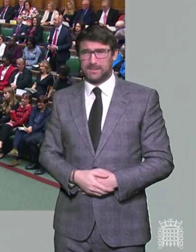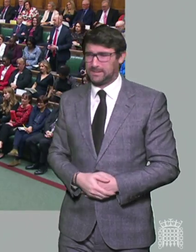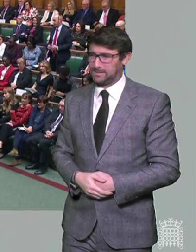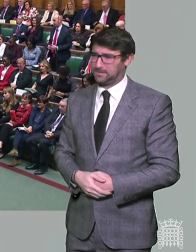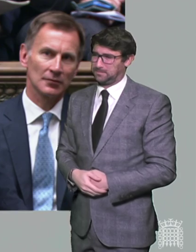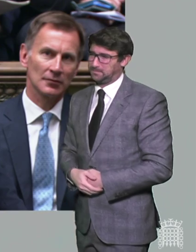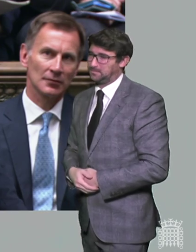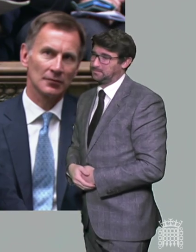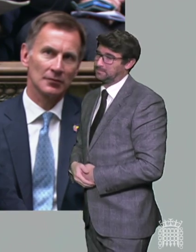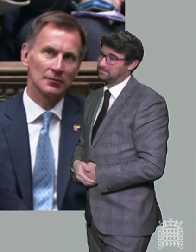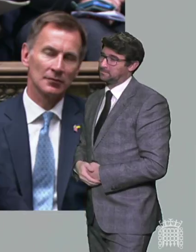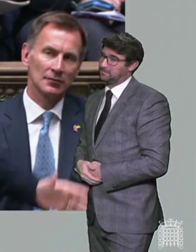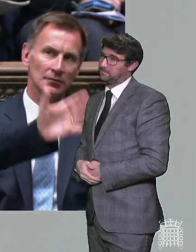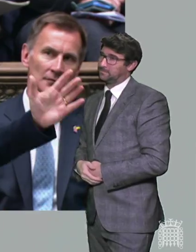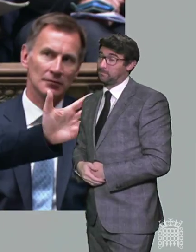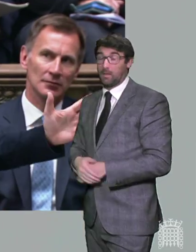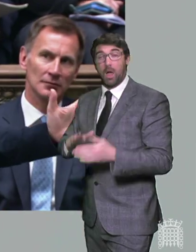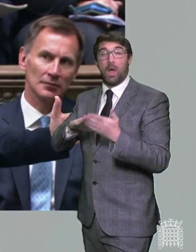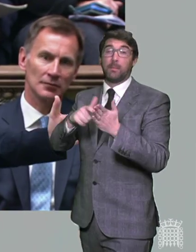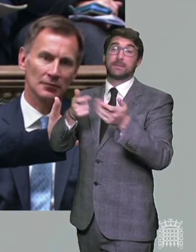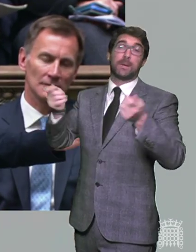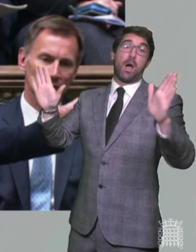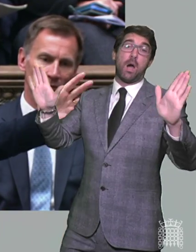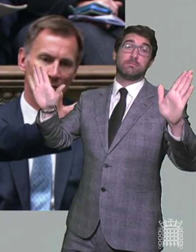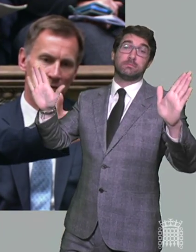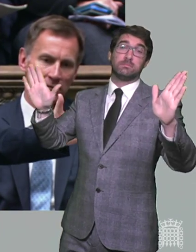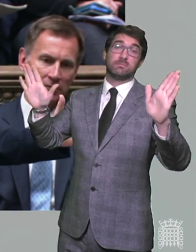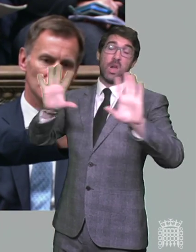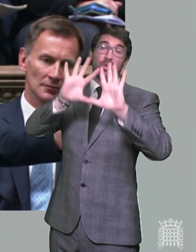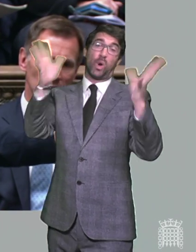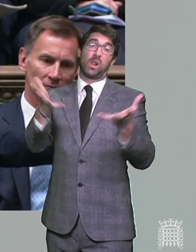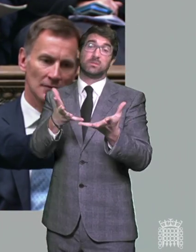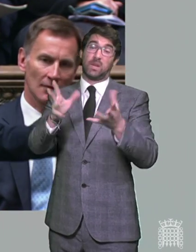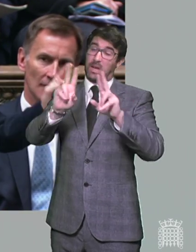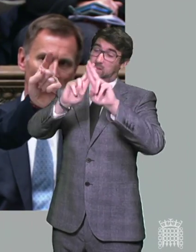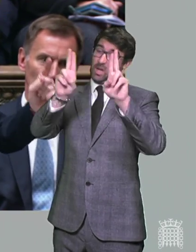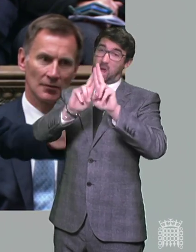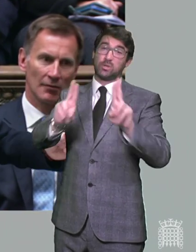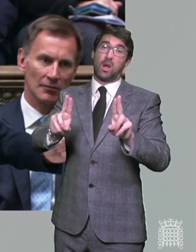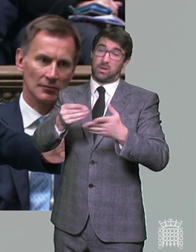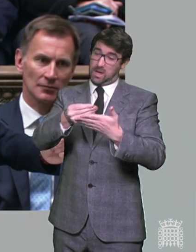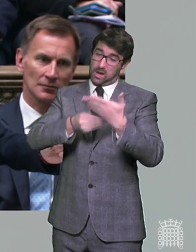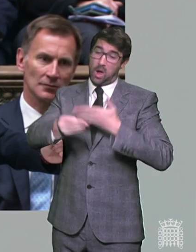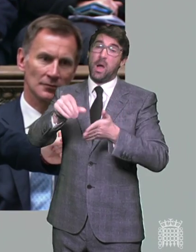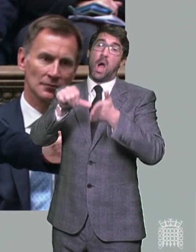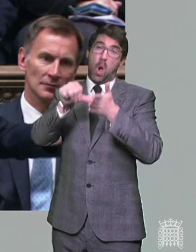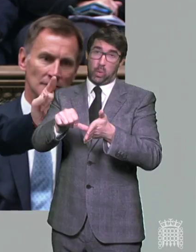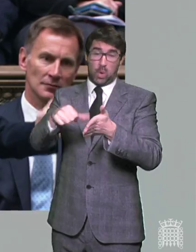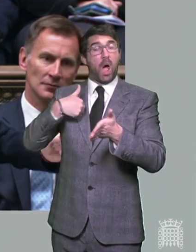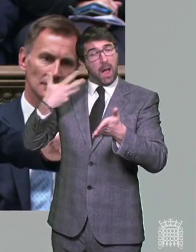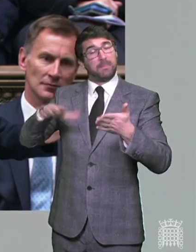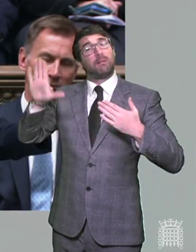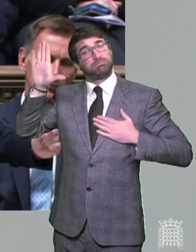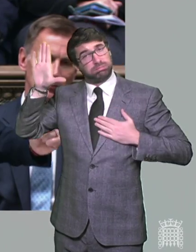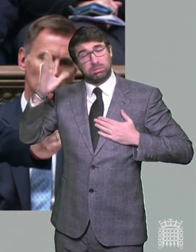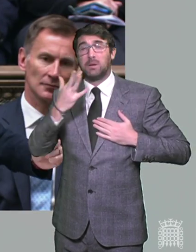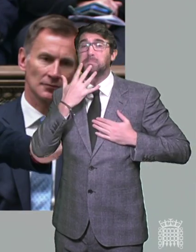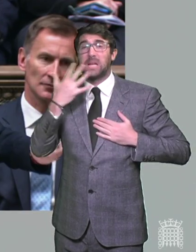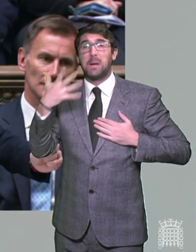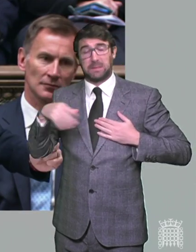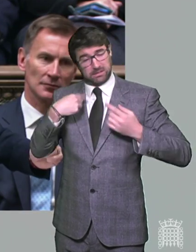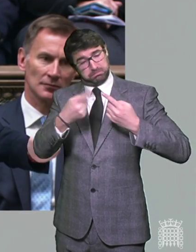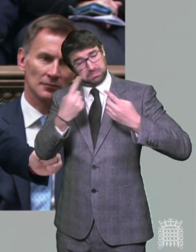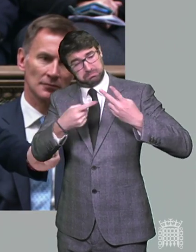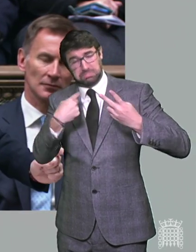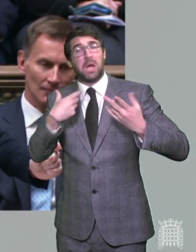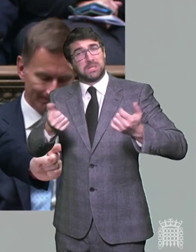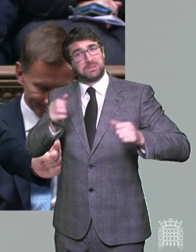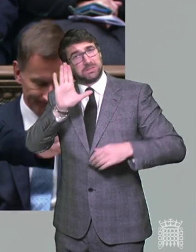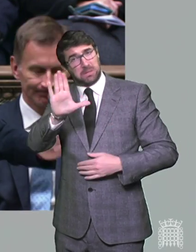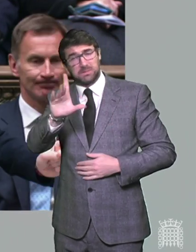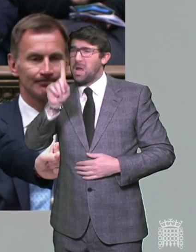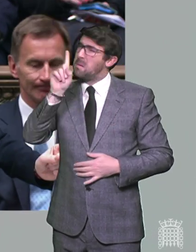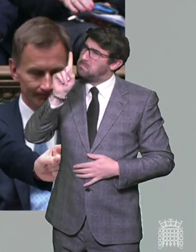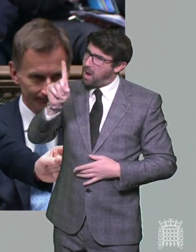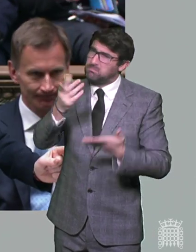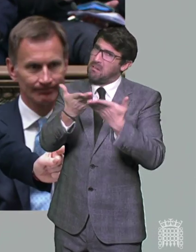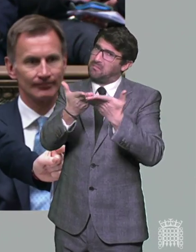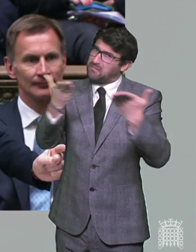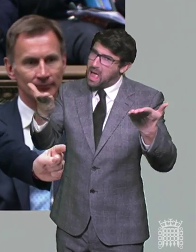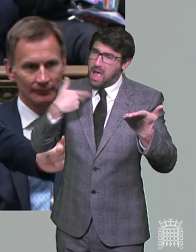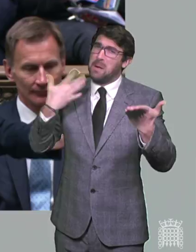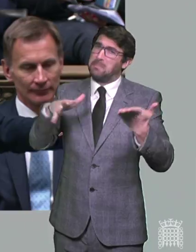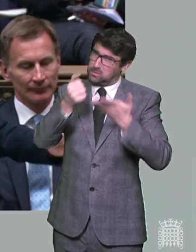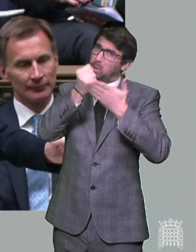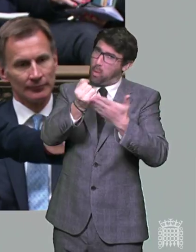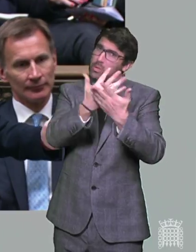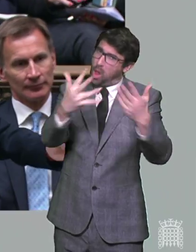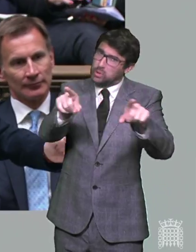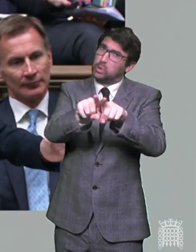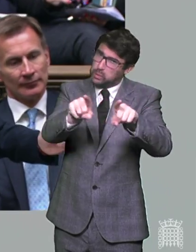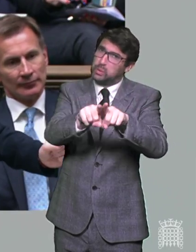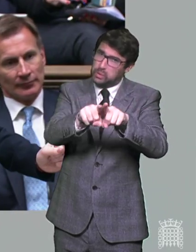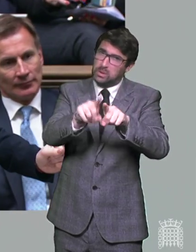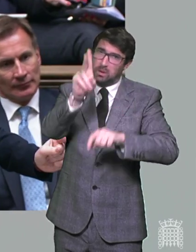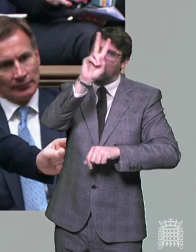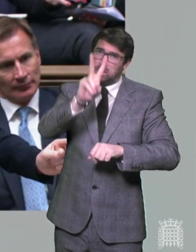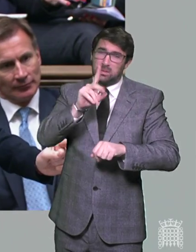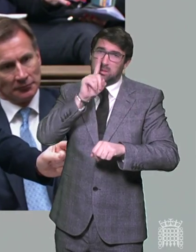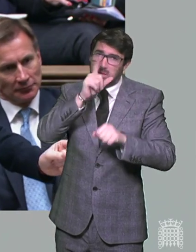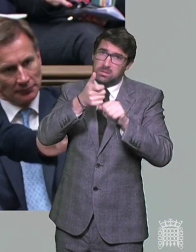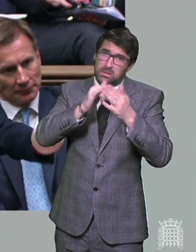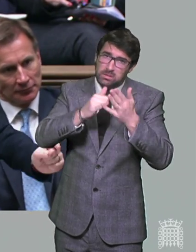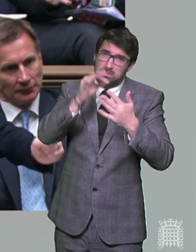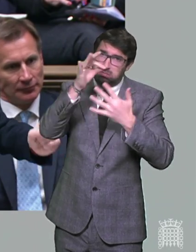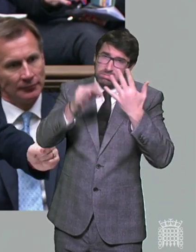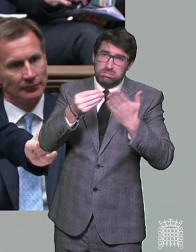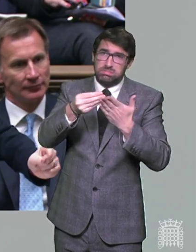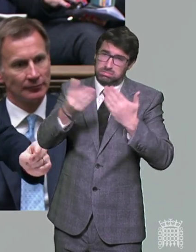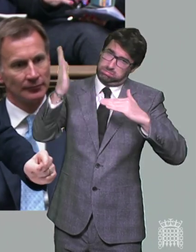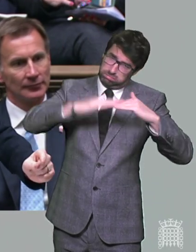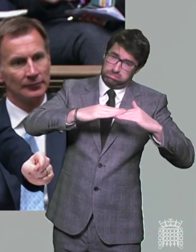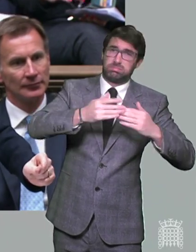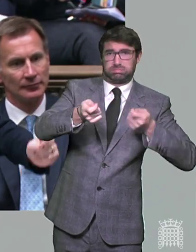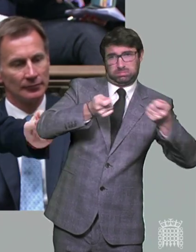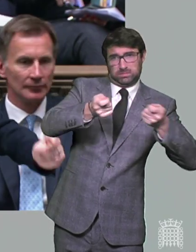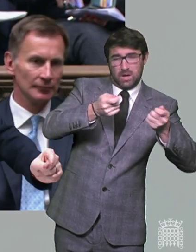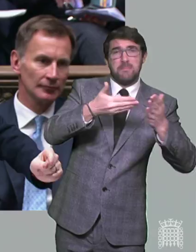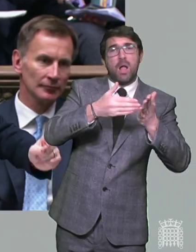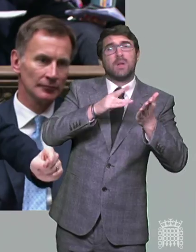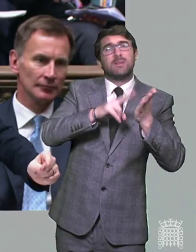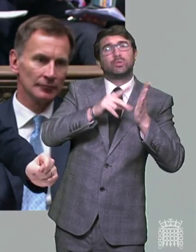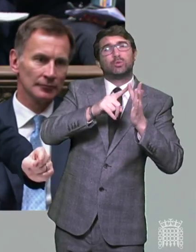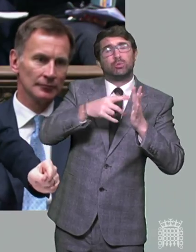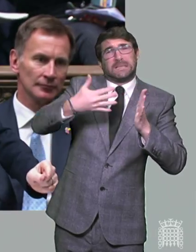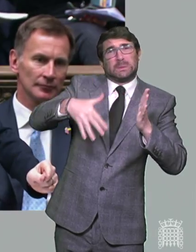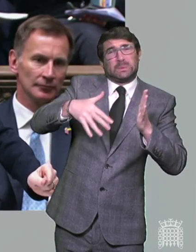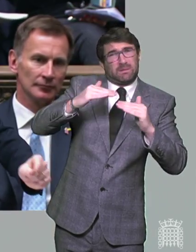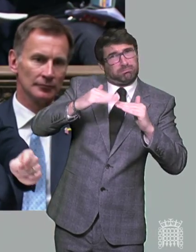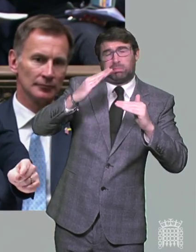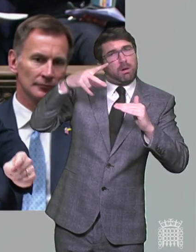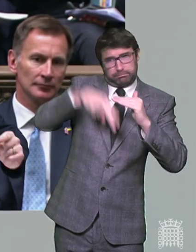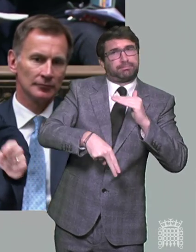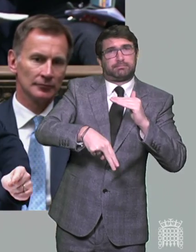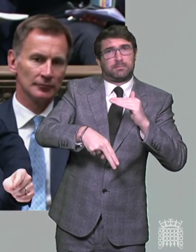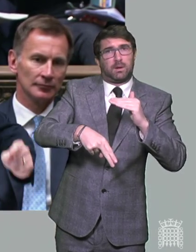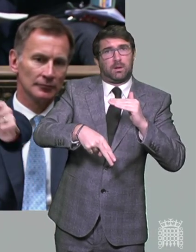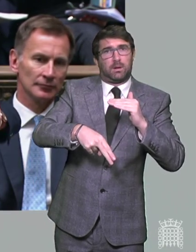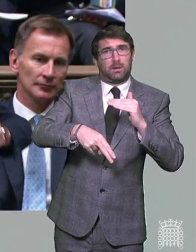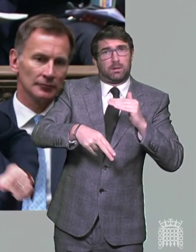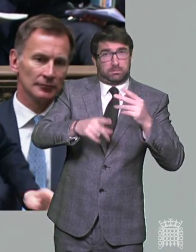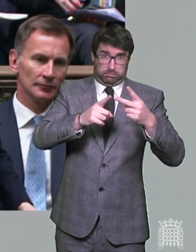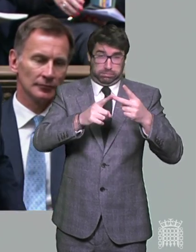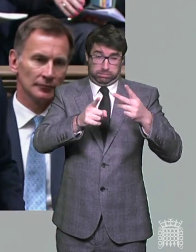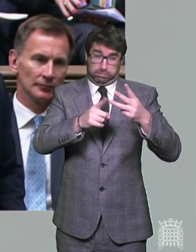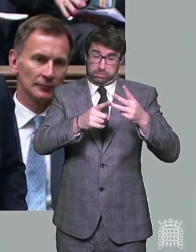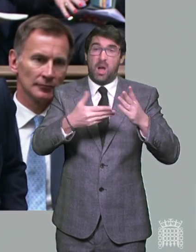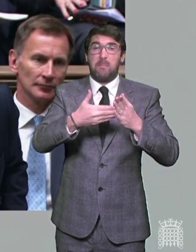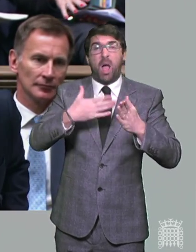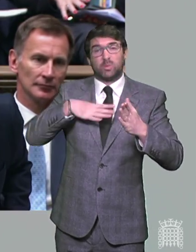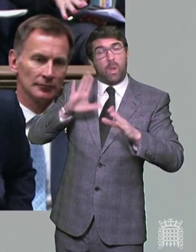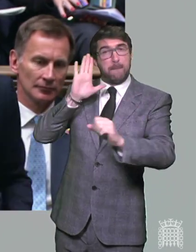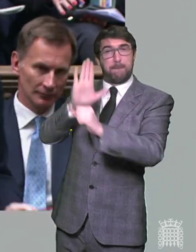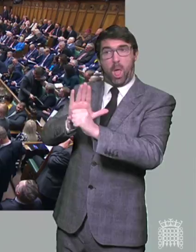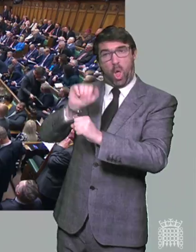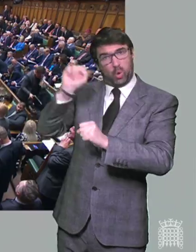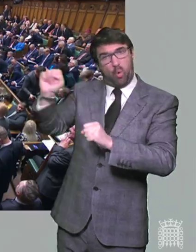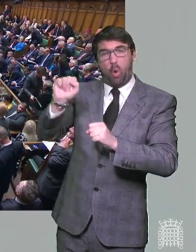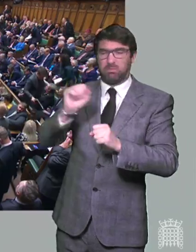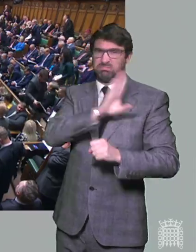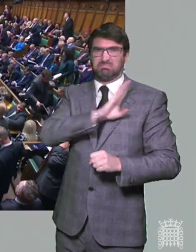We do face very difficult economic times. I have been honest about the mistakes I have made, but what I do not apologise for is the fact that we have helped households through this winter with the energy price guarantee, the fact that we have reversed the national insurance rise and the fact that we are taking action to get our railways running rather than being disrupted by the militant trade unions that the honourable Lady supports.